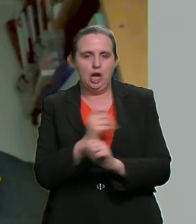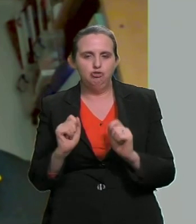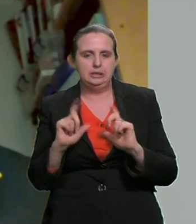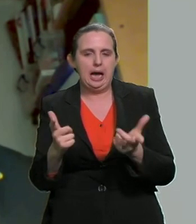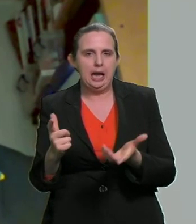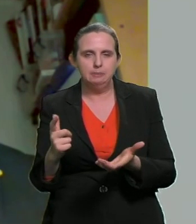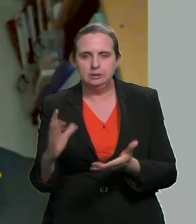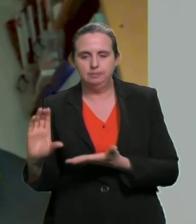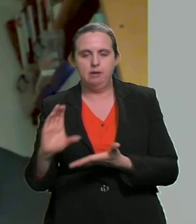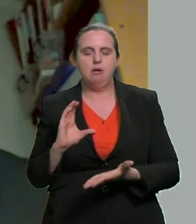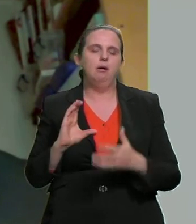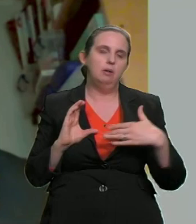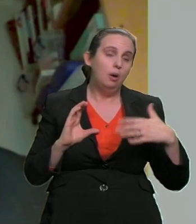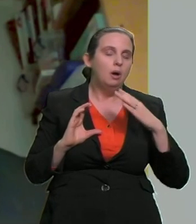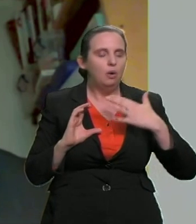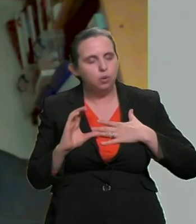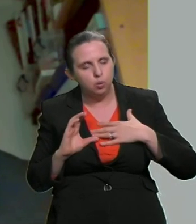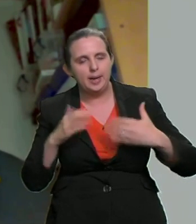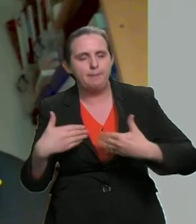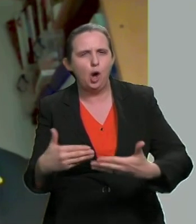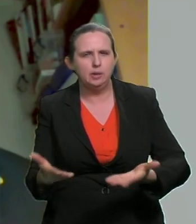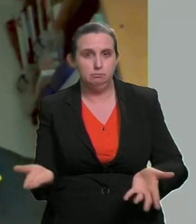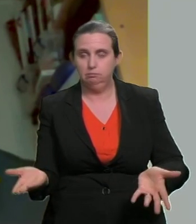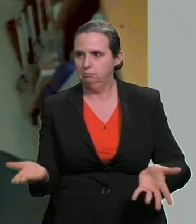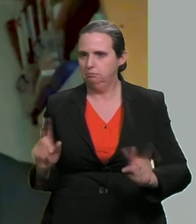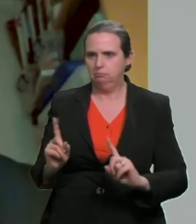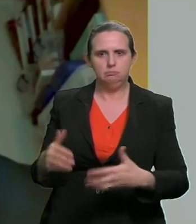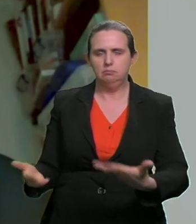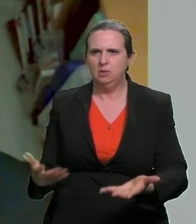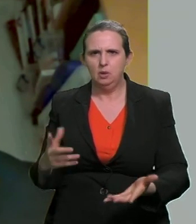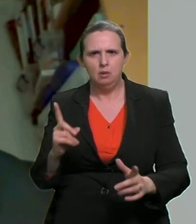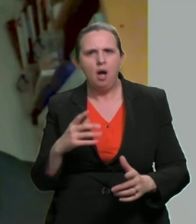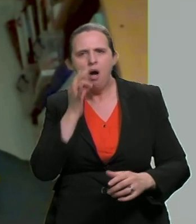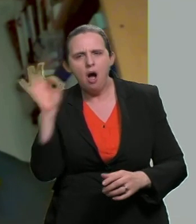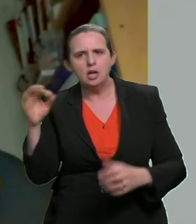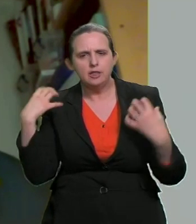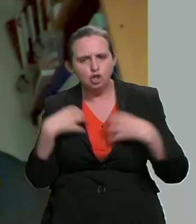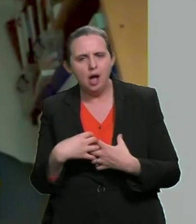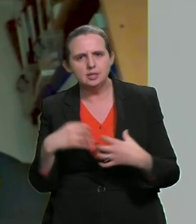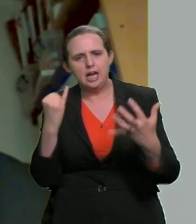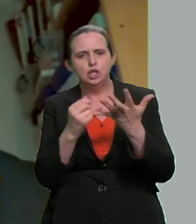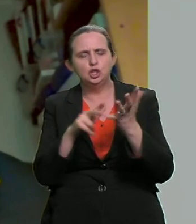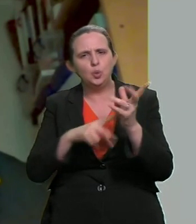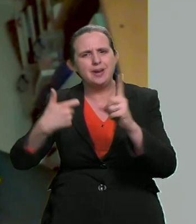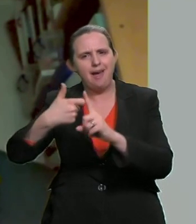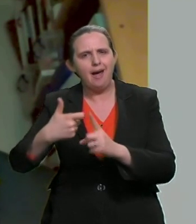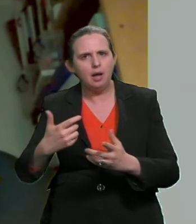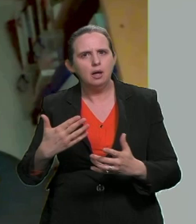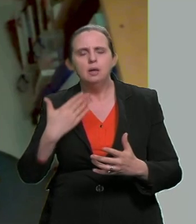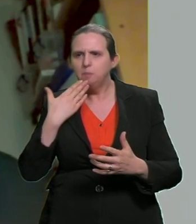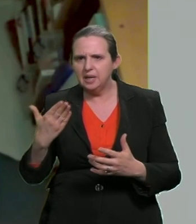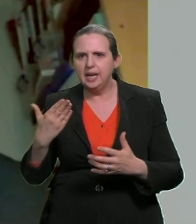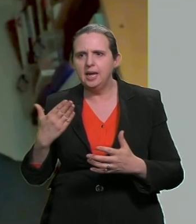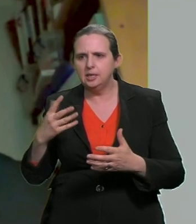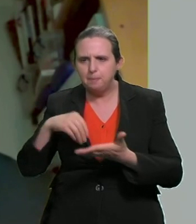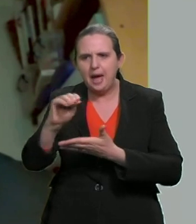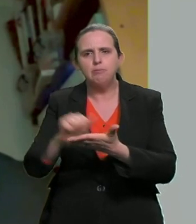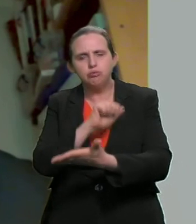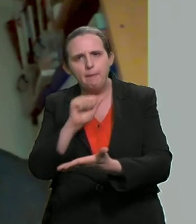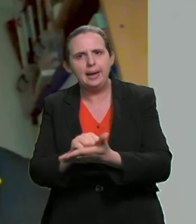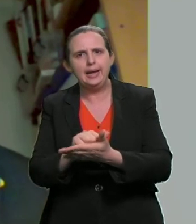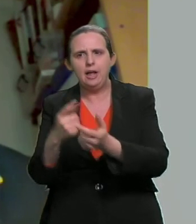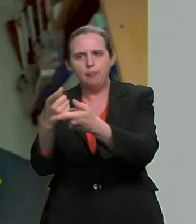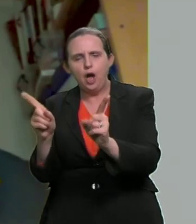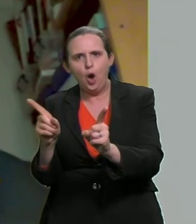What will the Prime Minister say to the Chancellor to convince him of the need to properly reward all those who have been on the frontline during the covid pandemic?